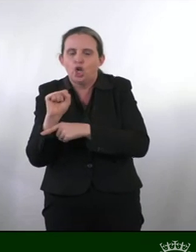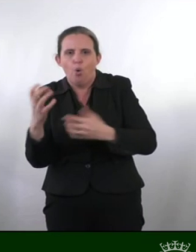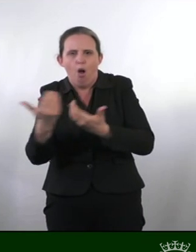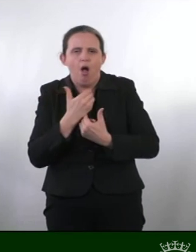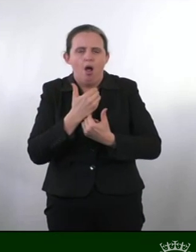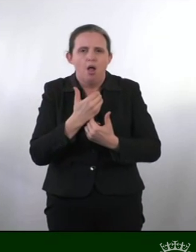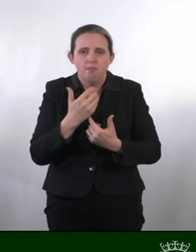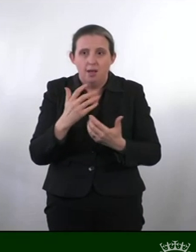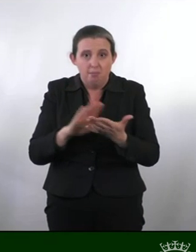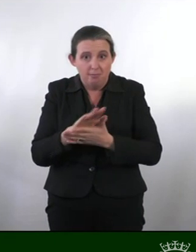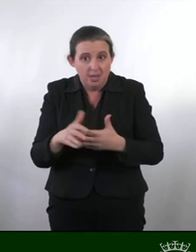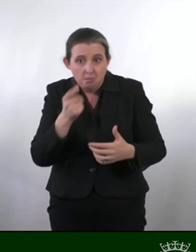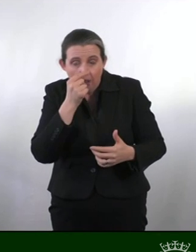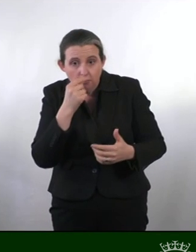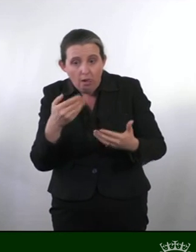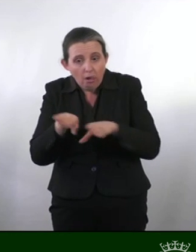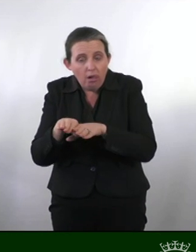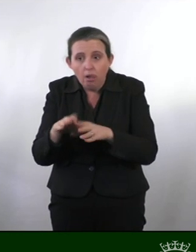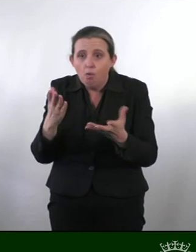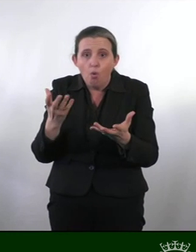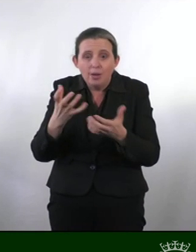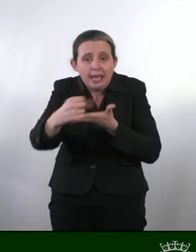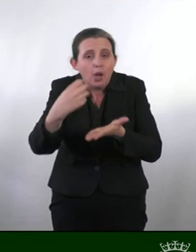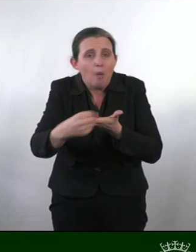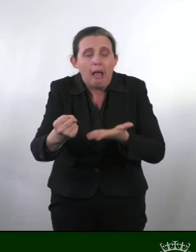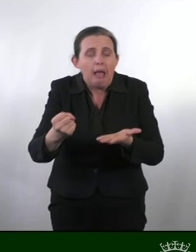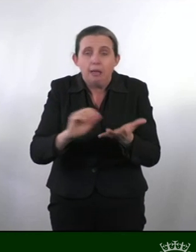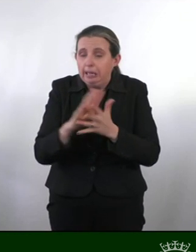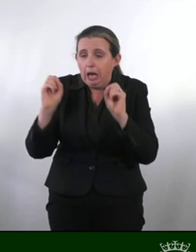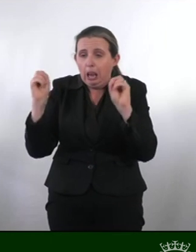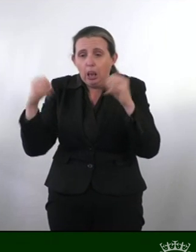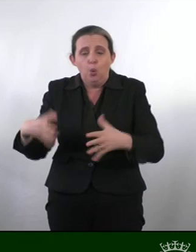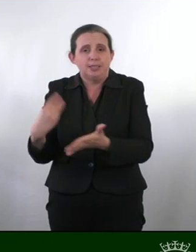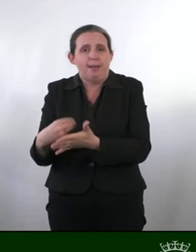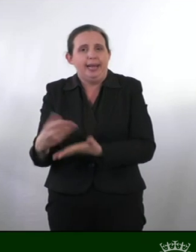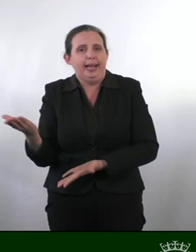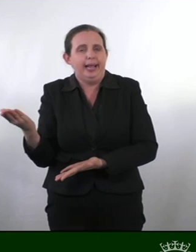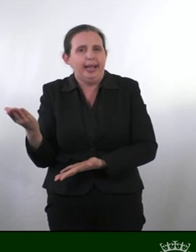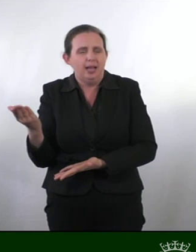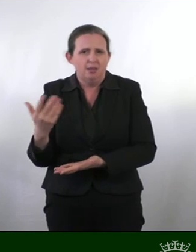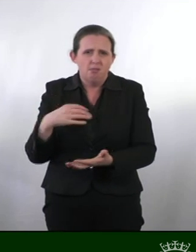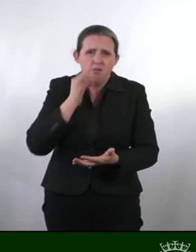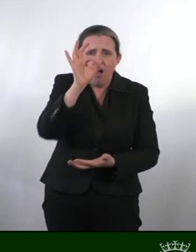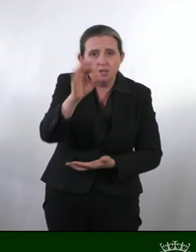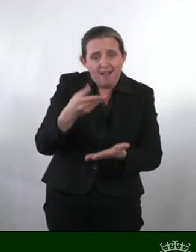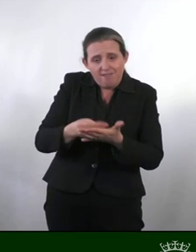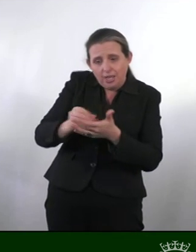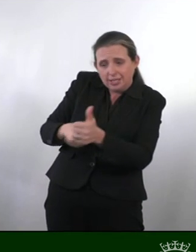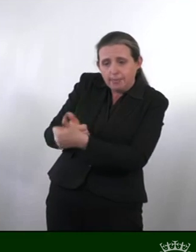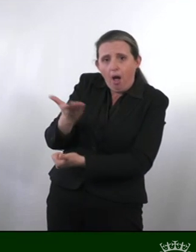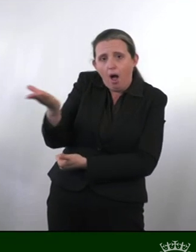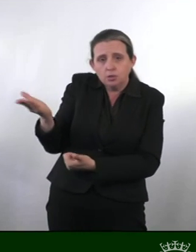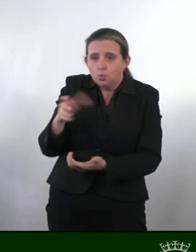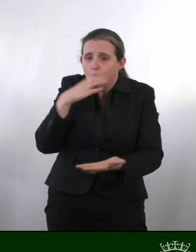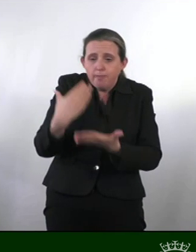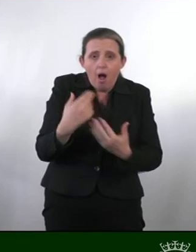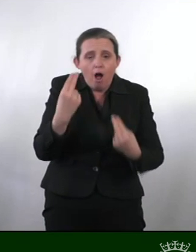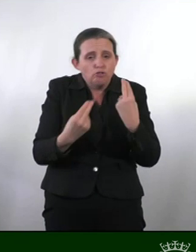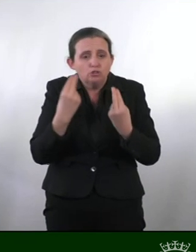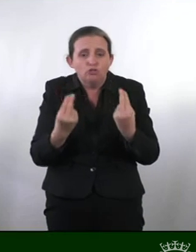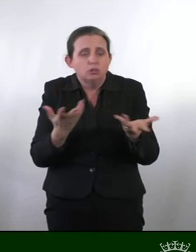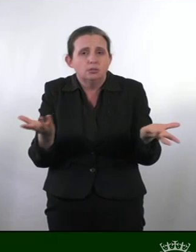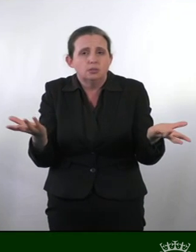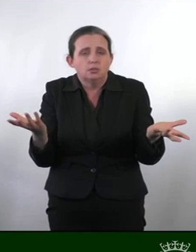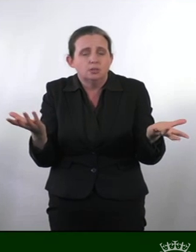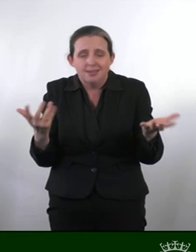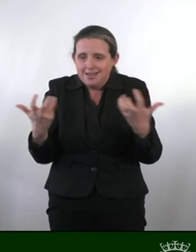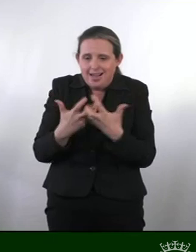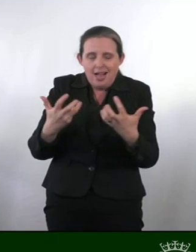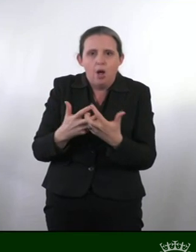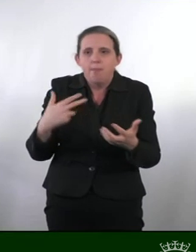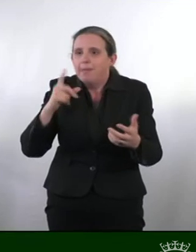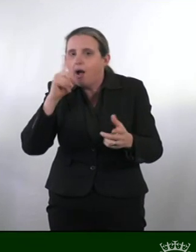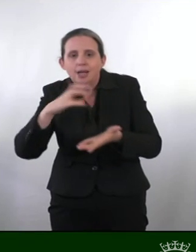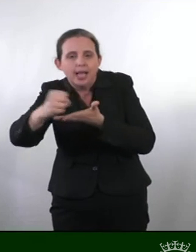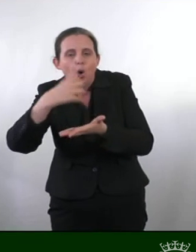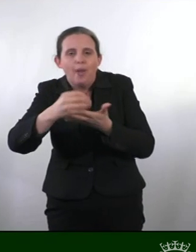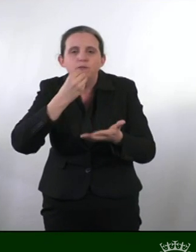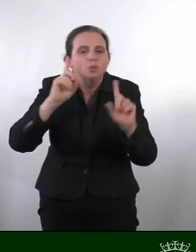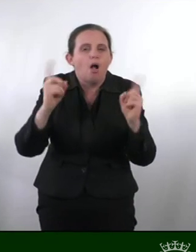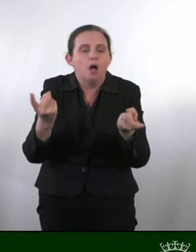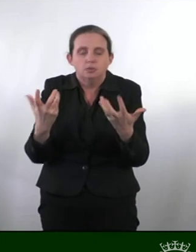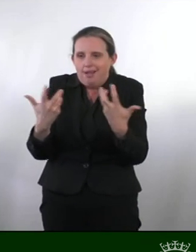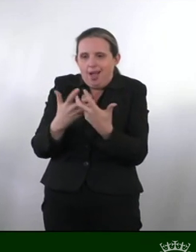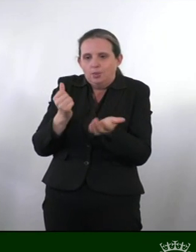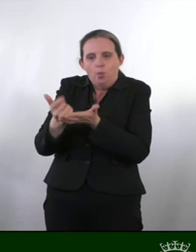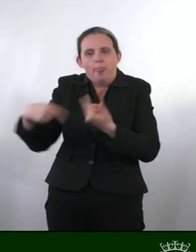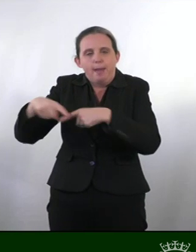Will the Prime Minister look again at those tier 2 restrictions, and if not, look at what other financial support can be offered to those bars and pubs that cannot provide a substantial food offering during this period?